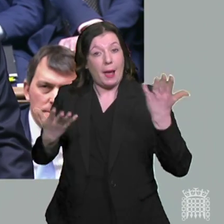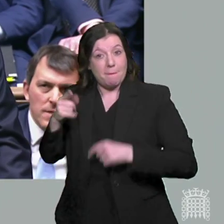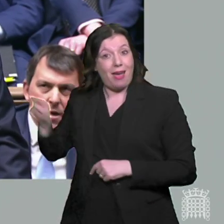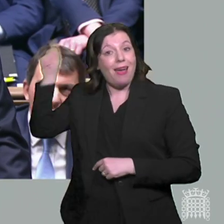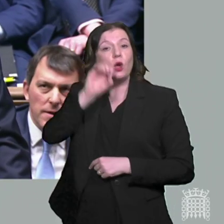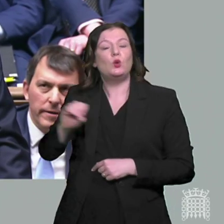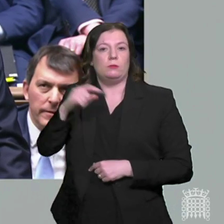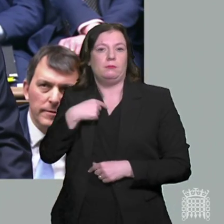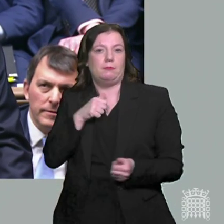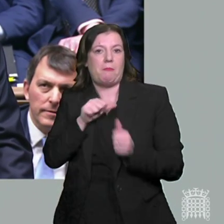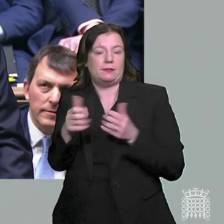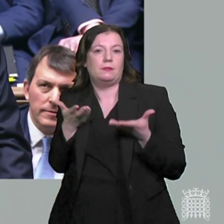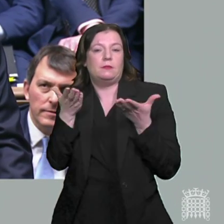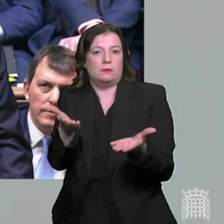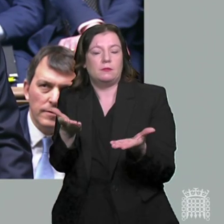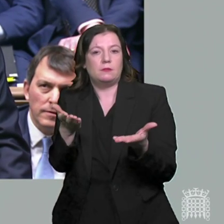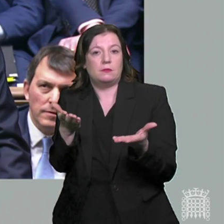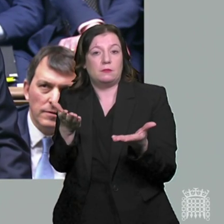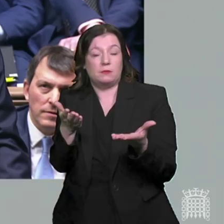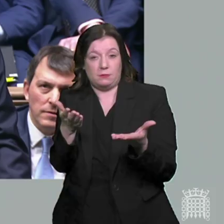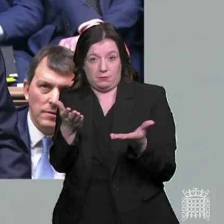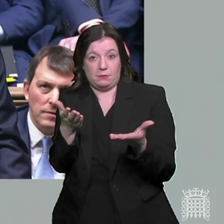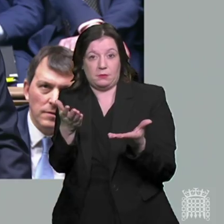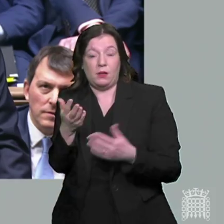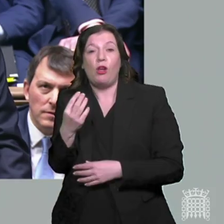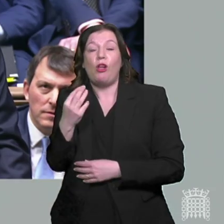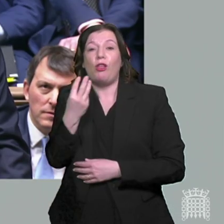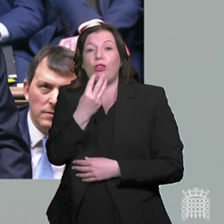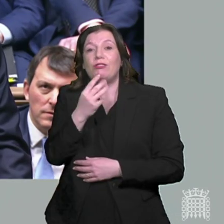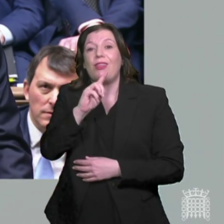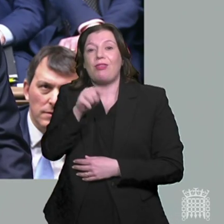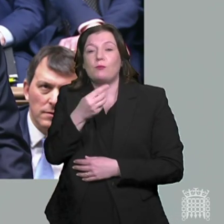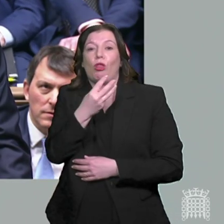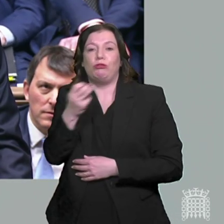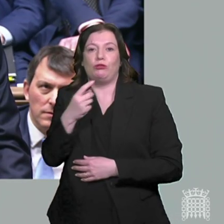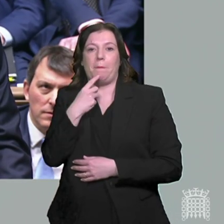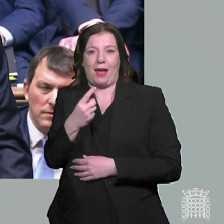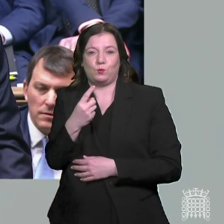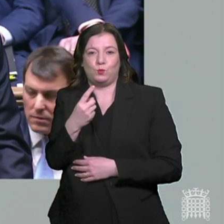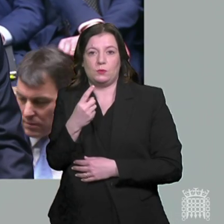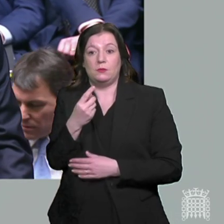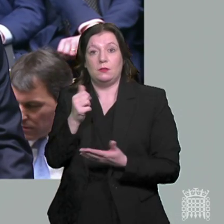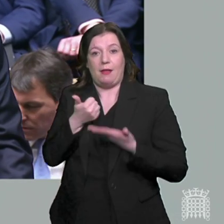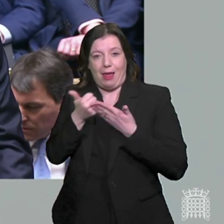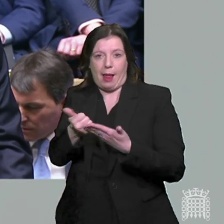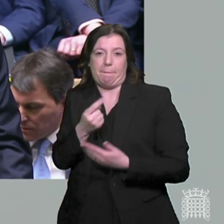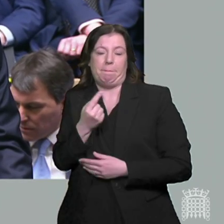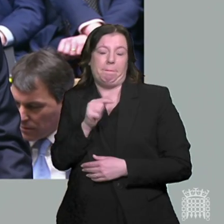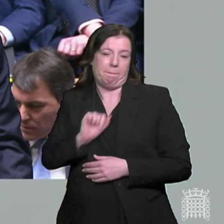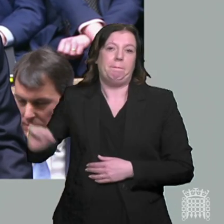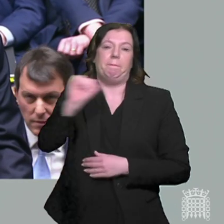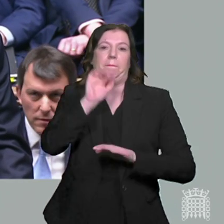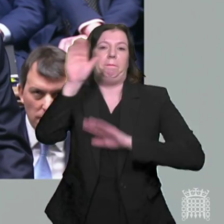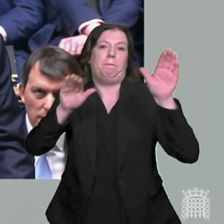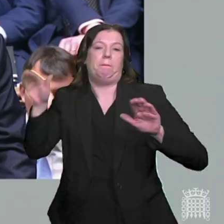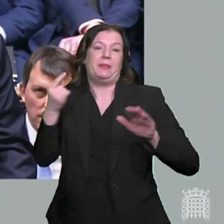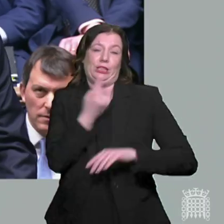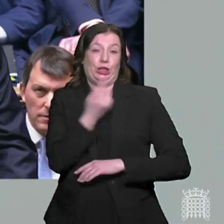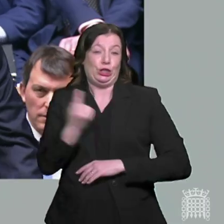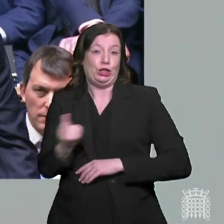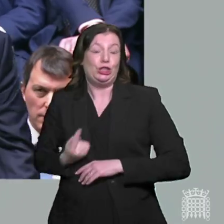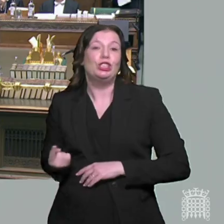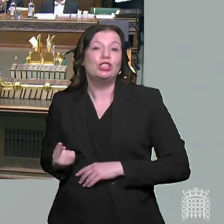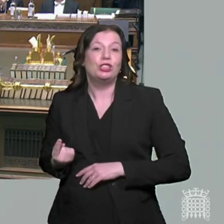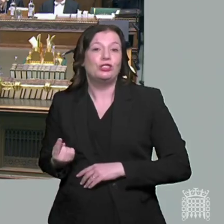That averages over £3,300 of cost of living help for every household in the country.